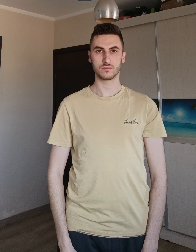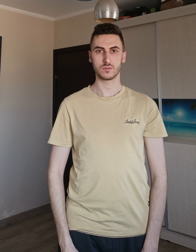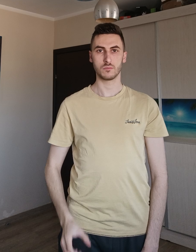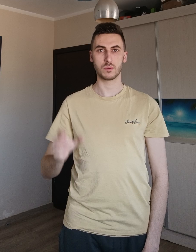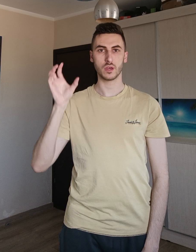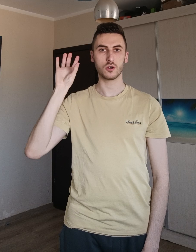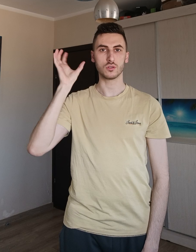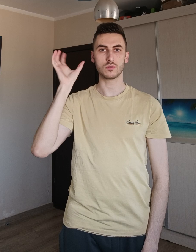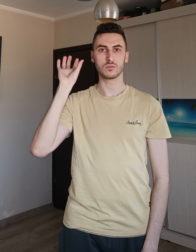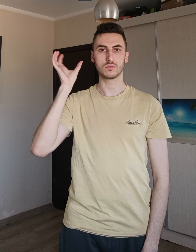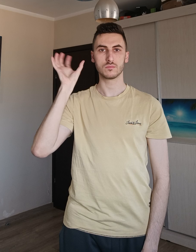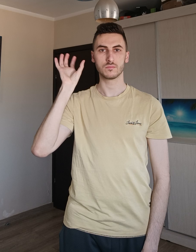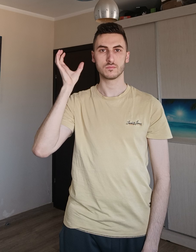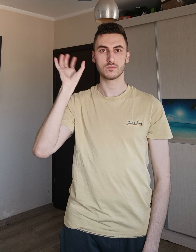פירות